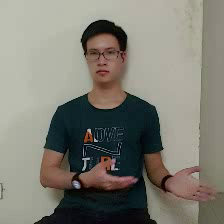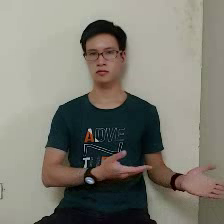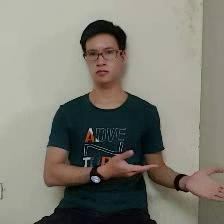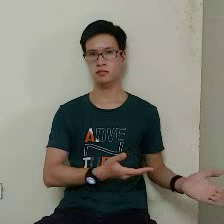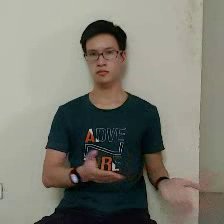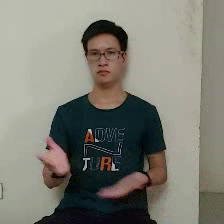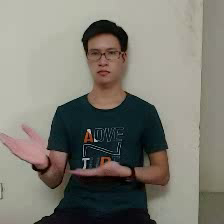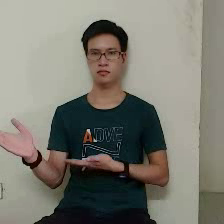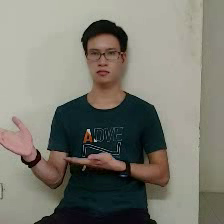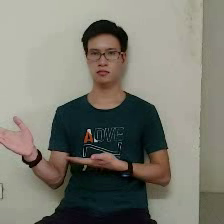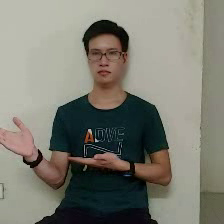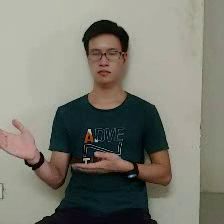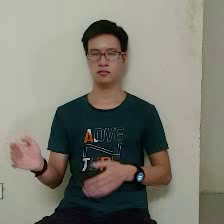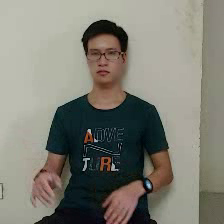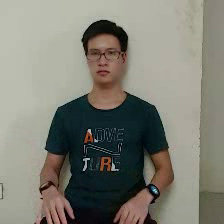Vâng lời